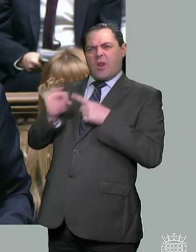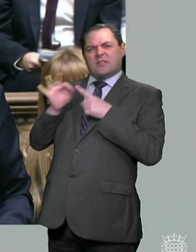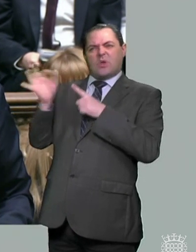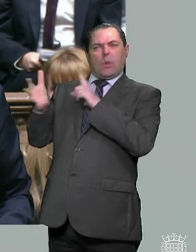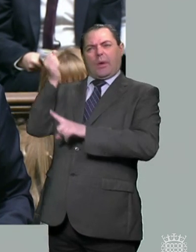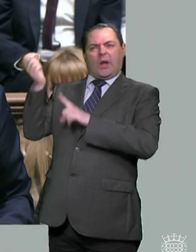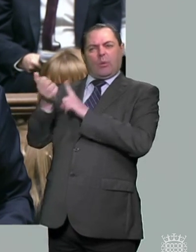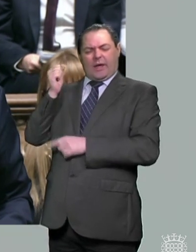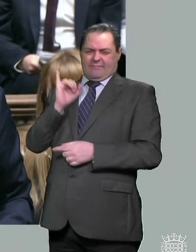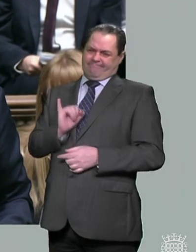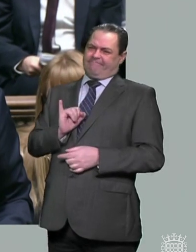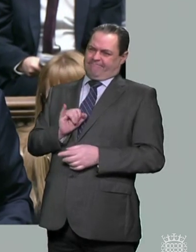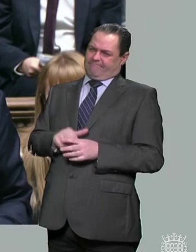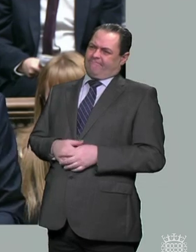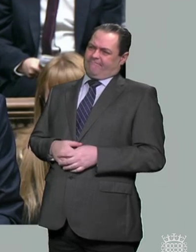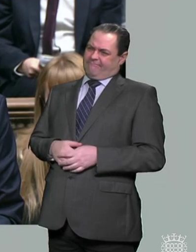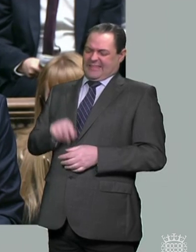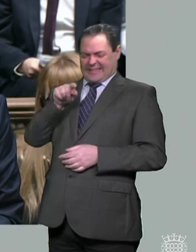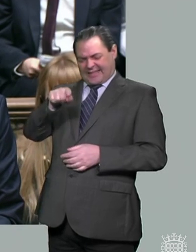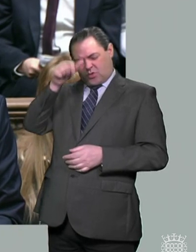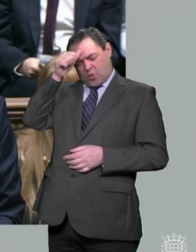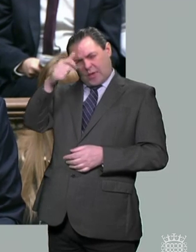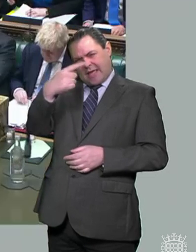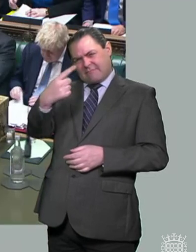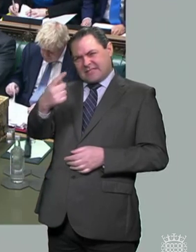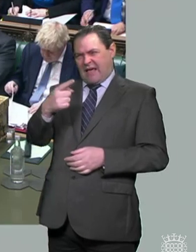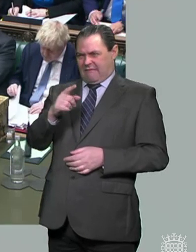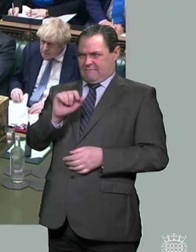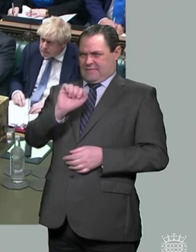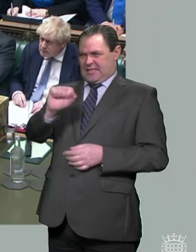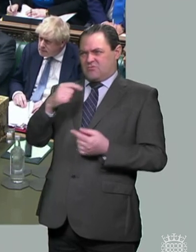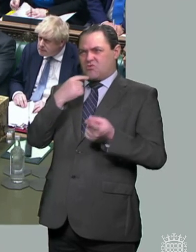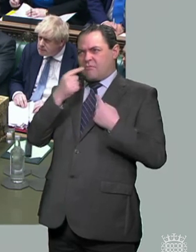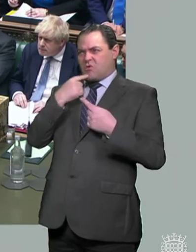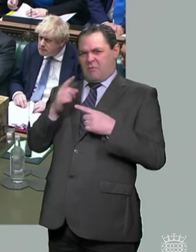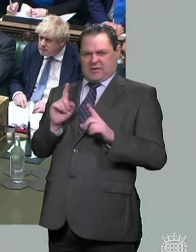He knows exactly what he is doing.